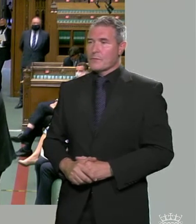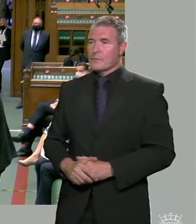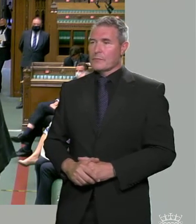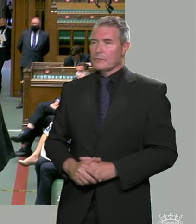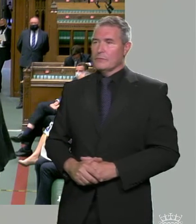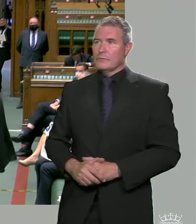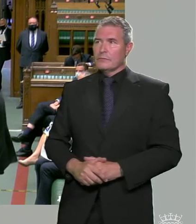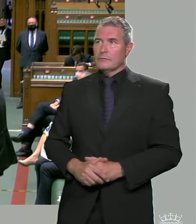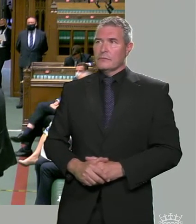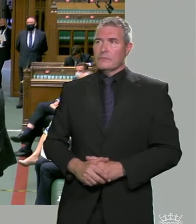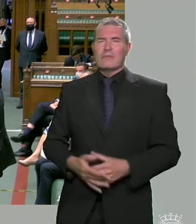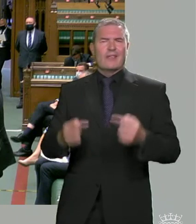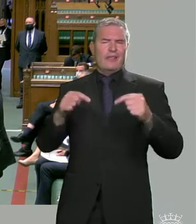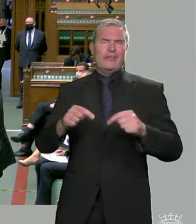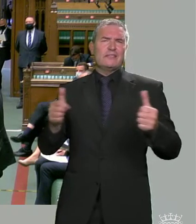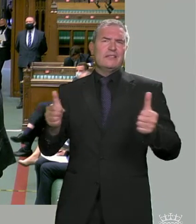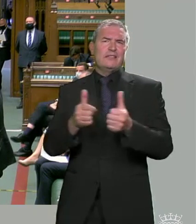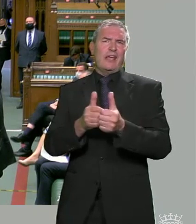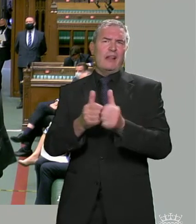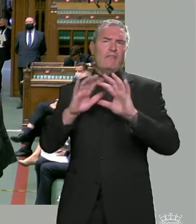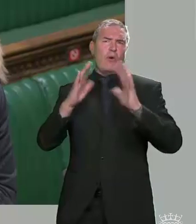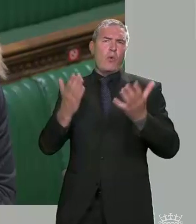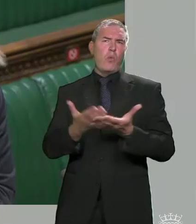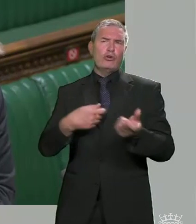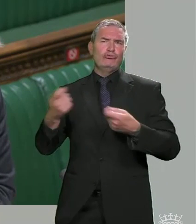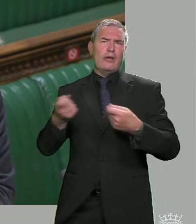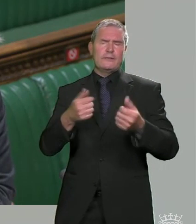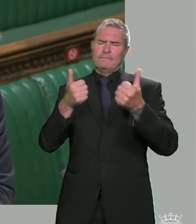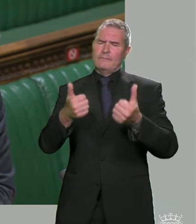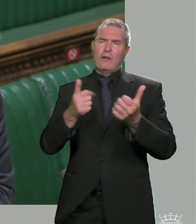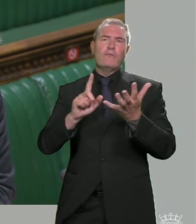This is a great deal for the UK.